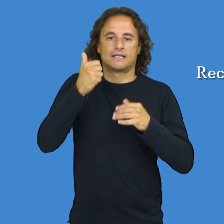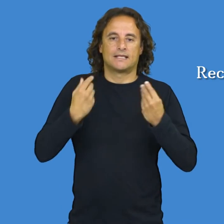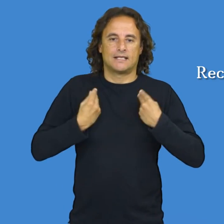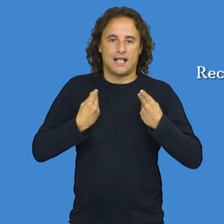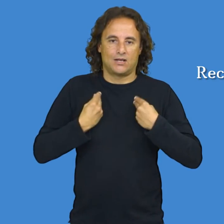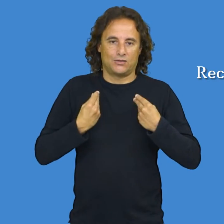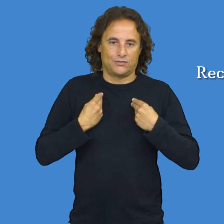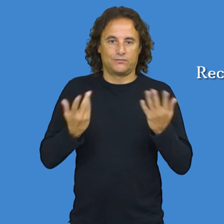vivir